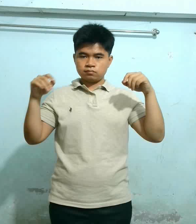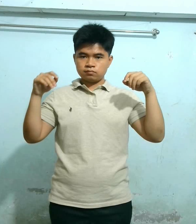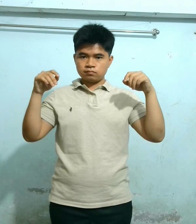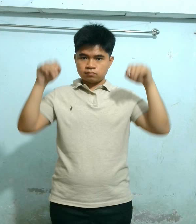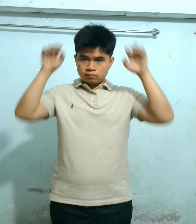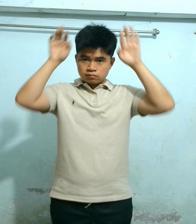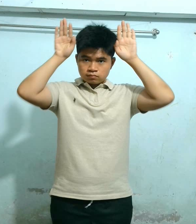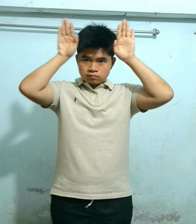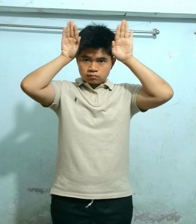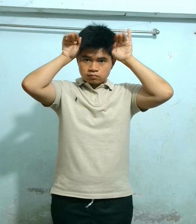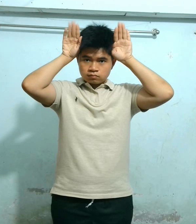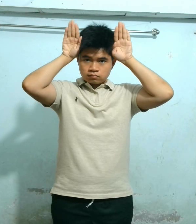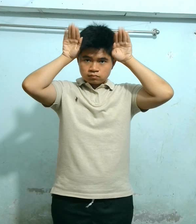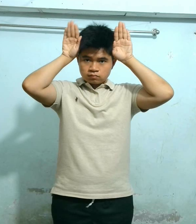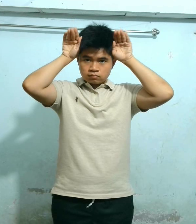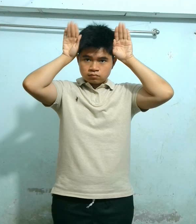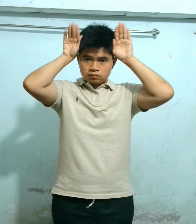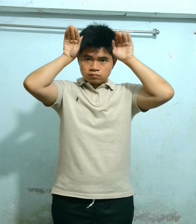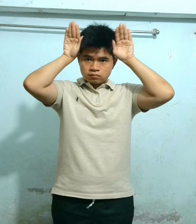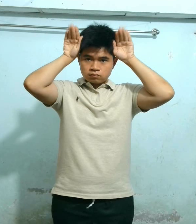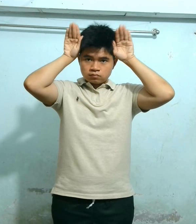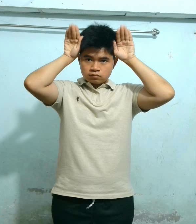cho